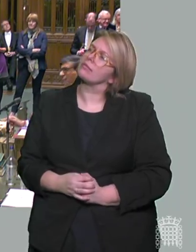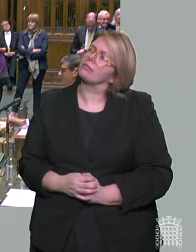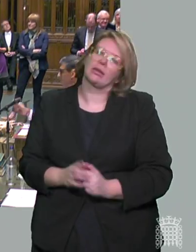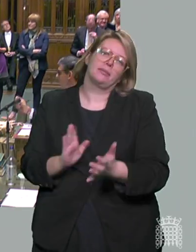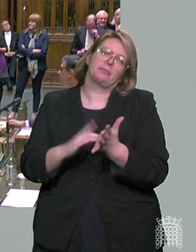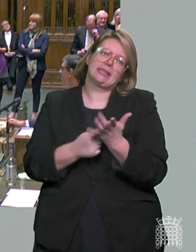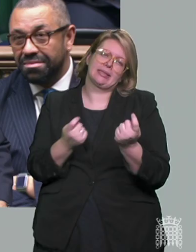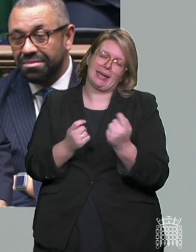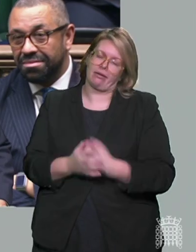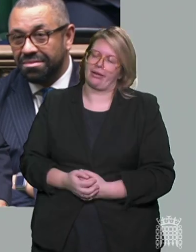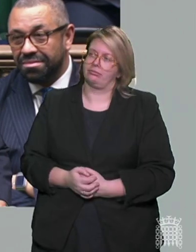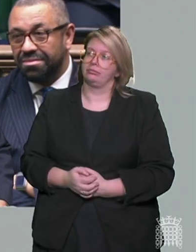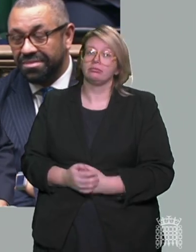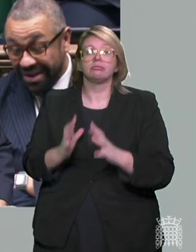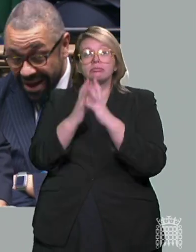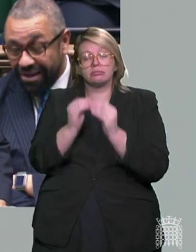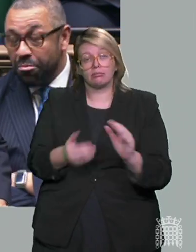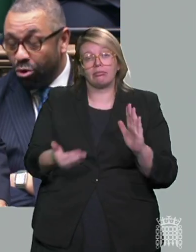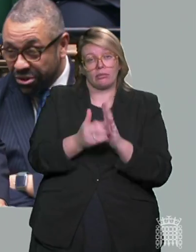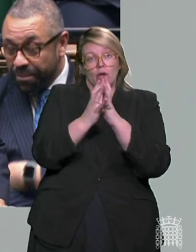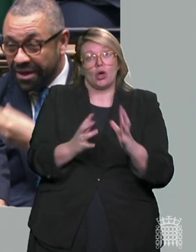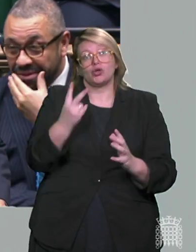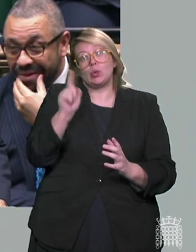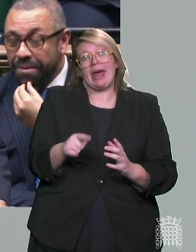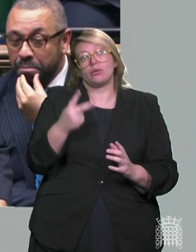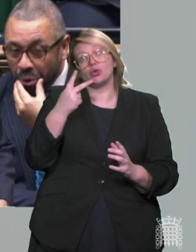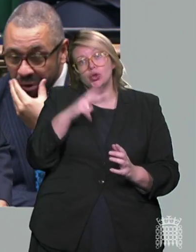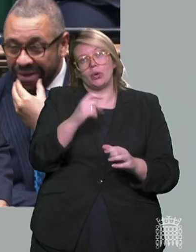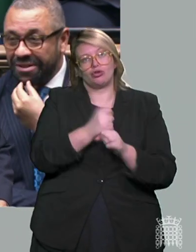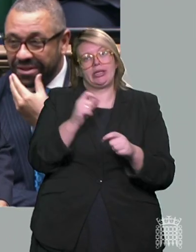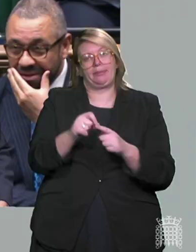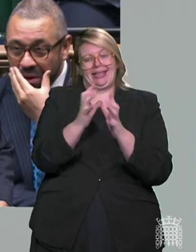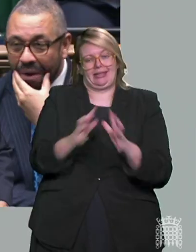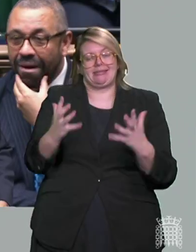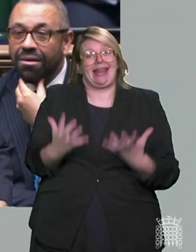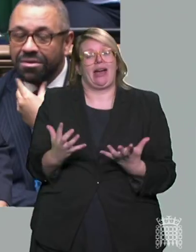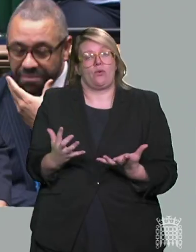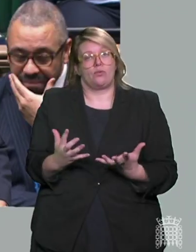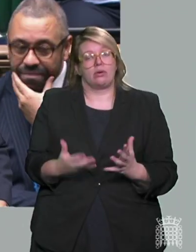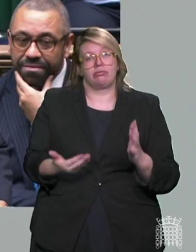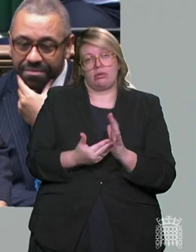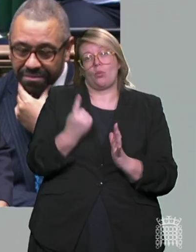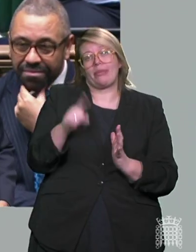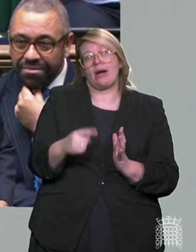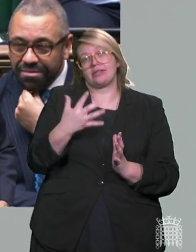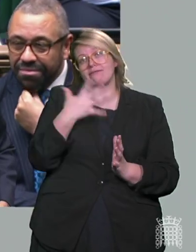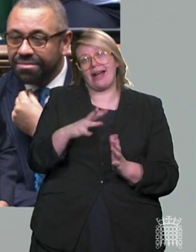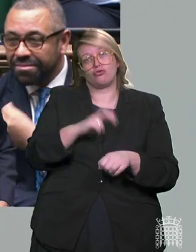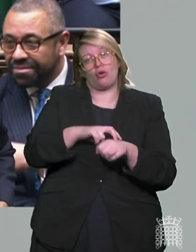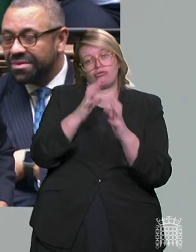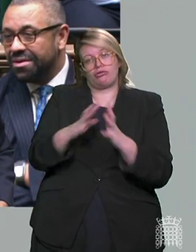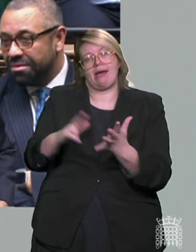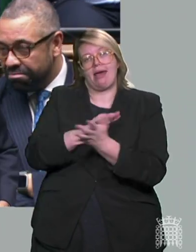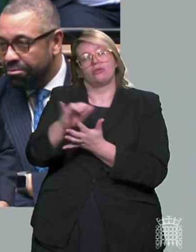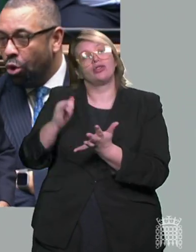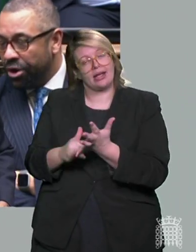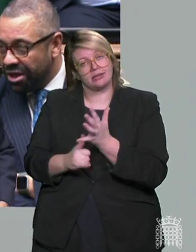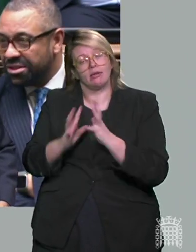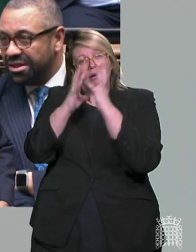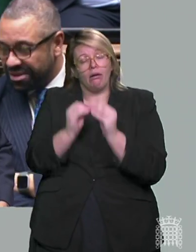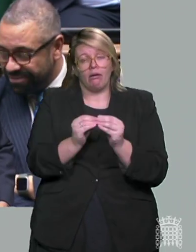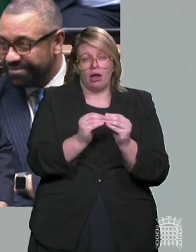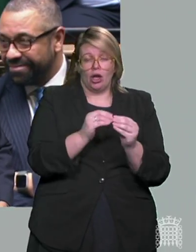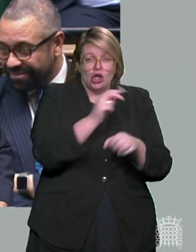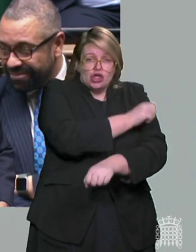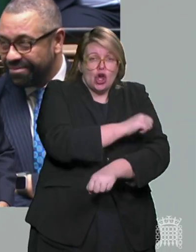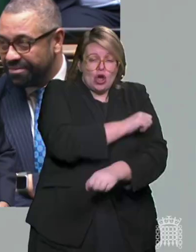The facts are these: there are 2,200 more GPs in general practice today, there are 15,000 more doctors in the NHS, and there are 30,000 more nurses.